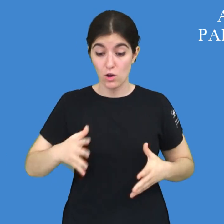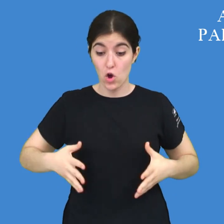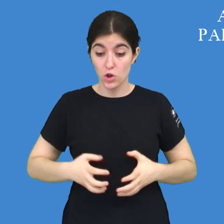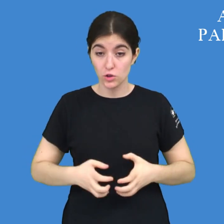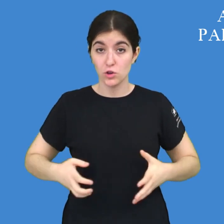reducir